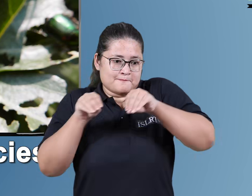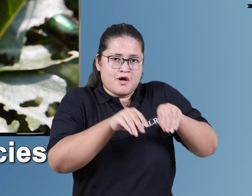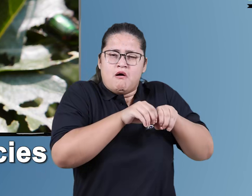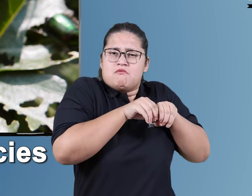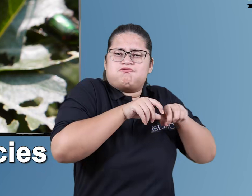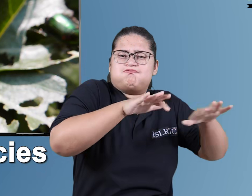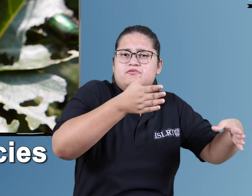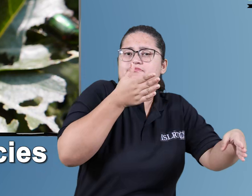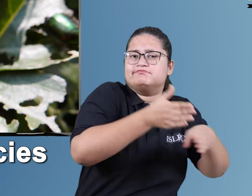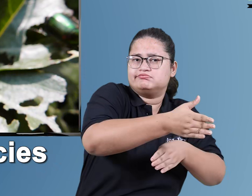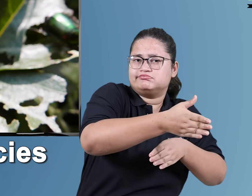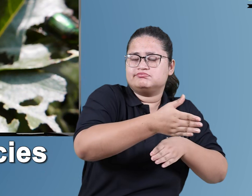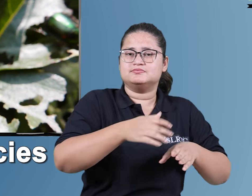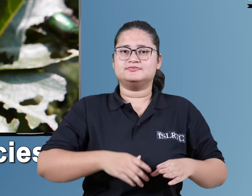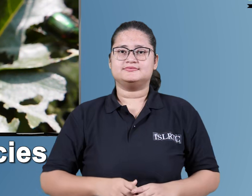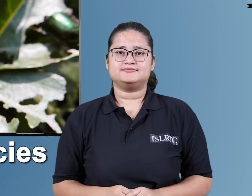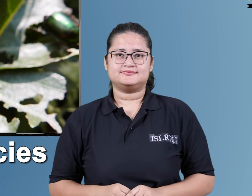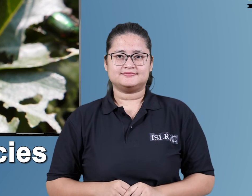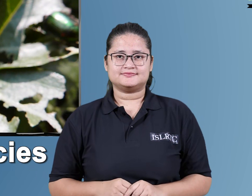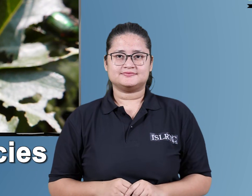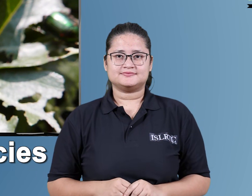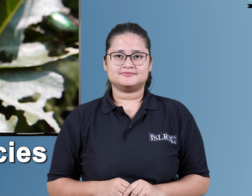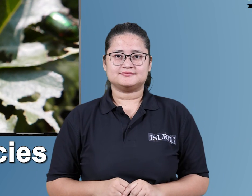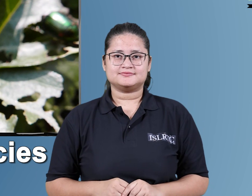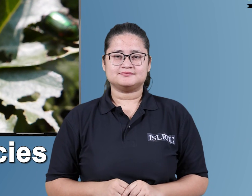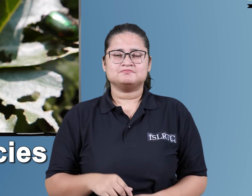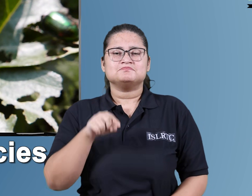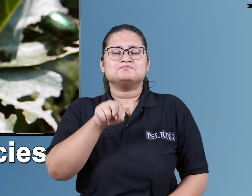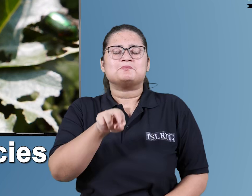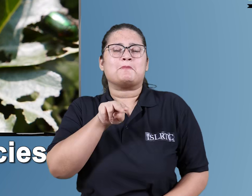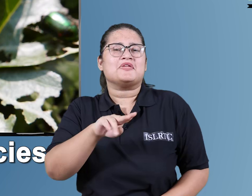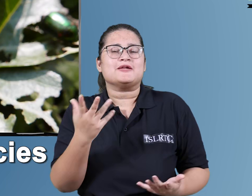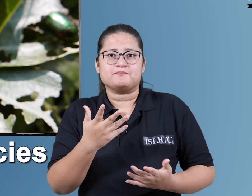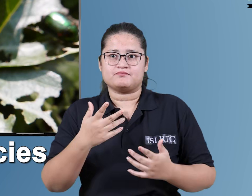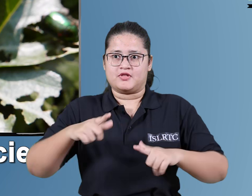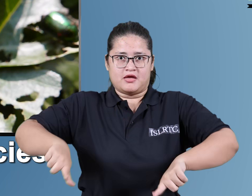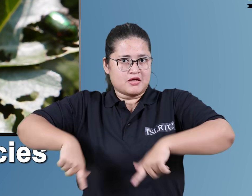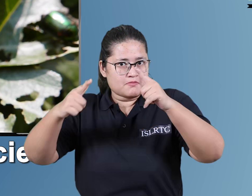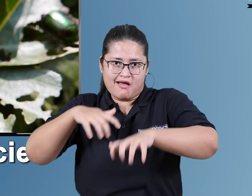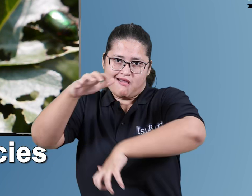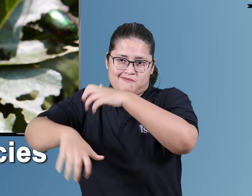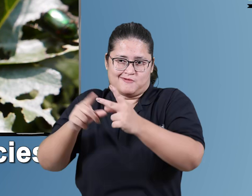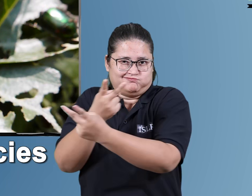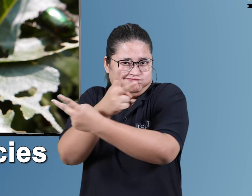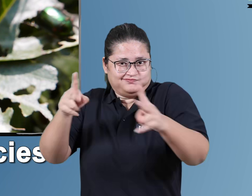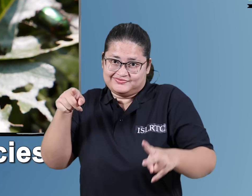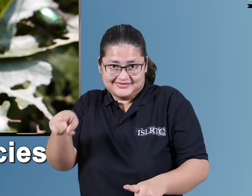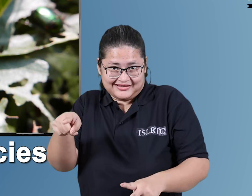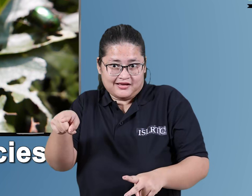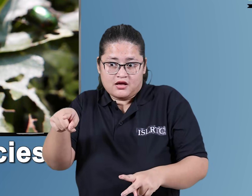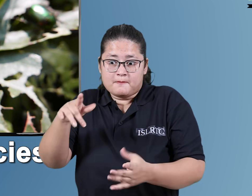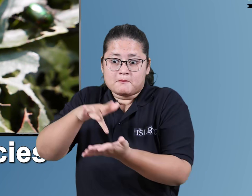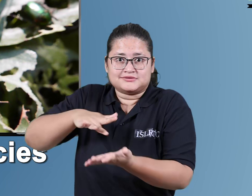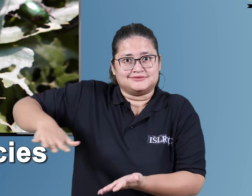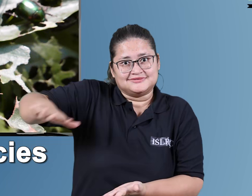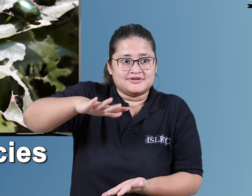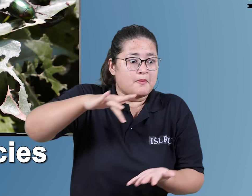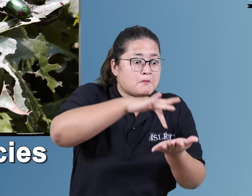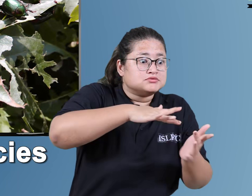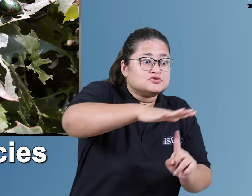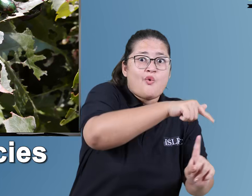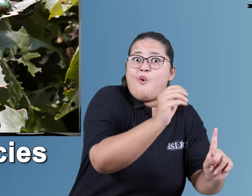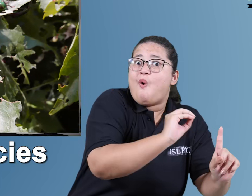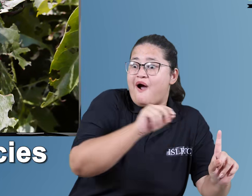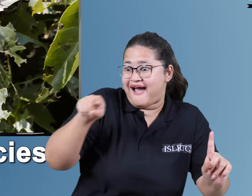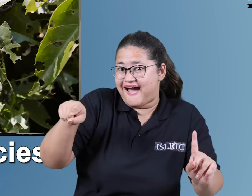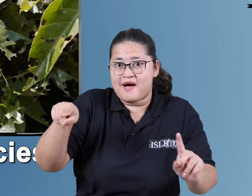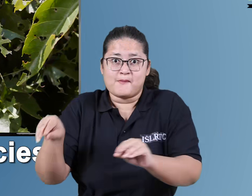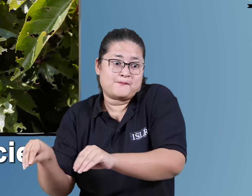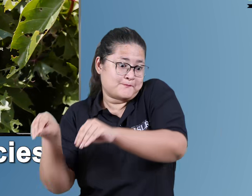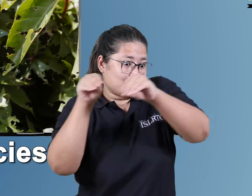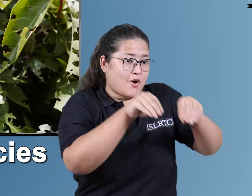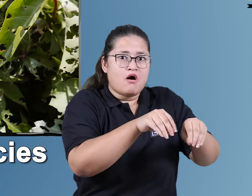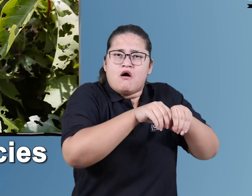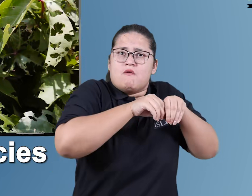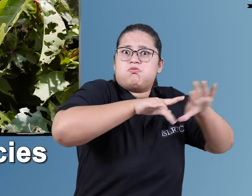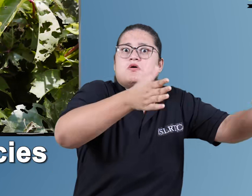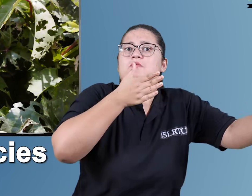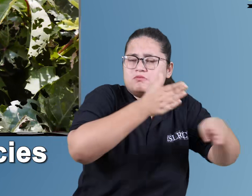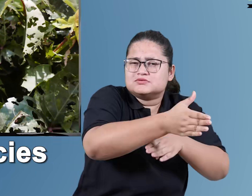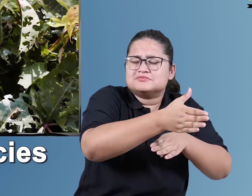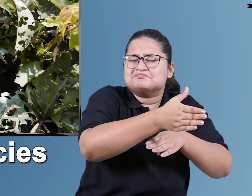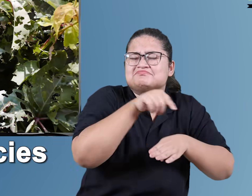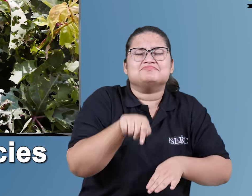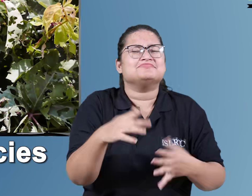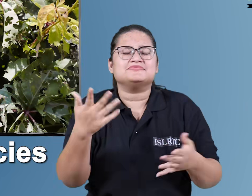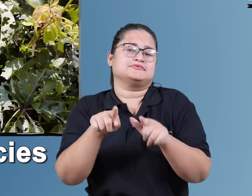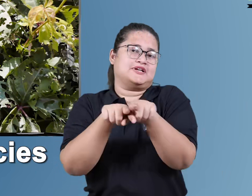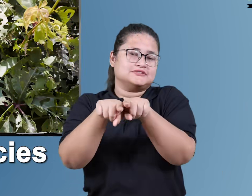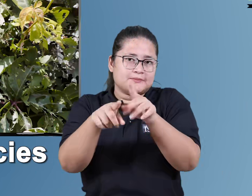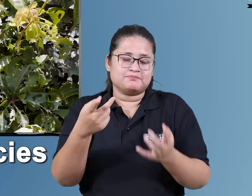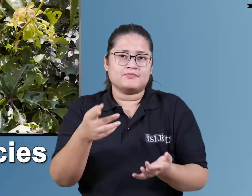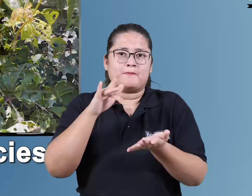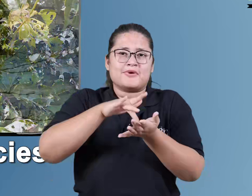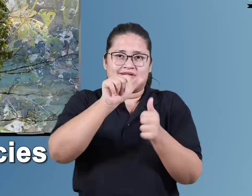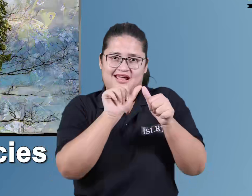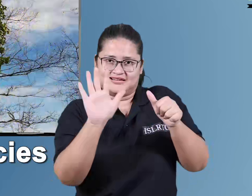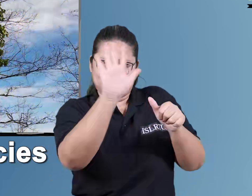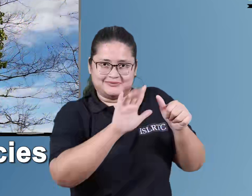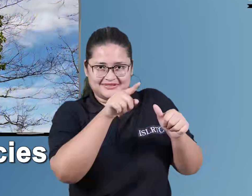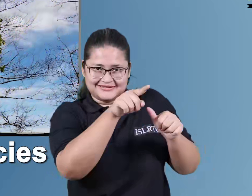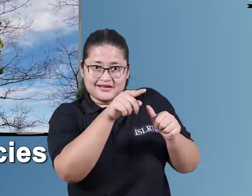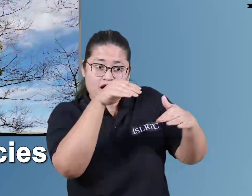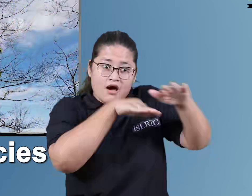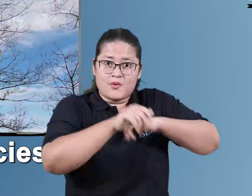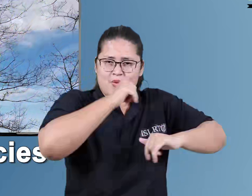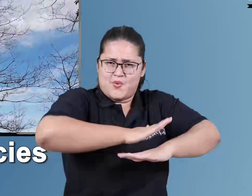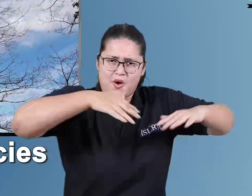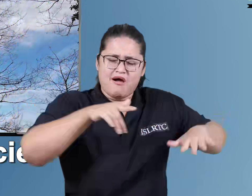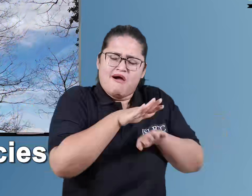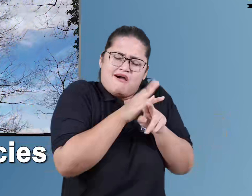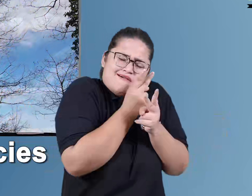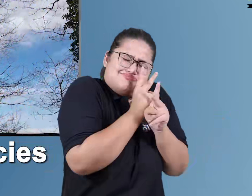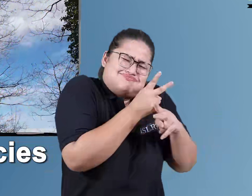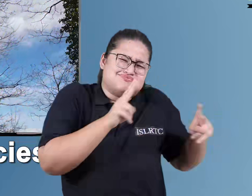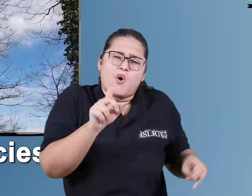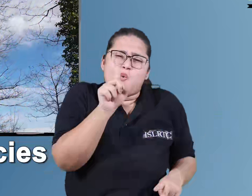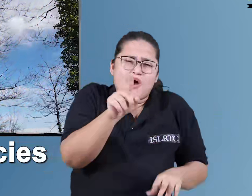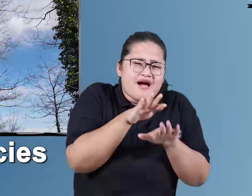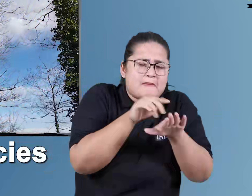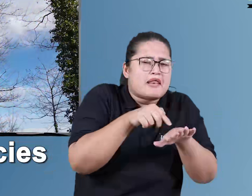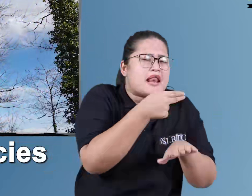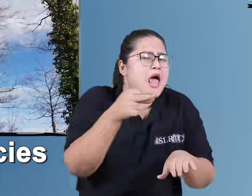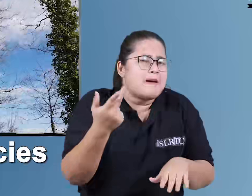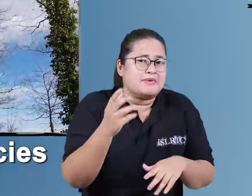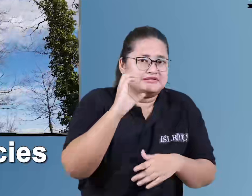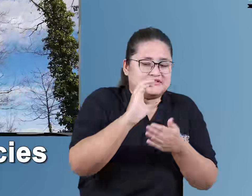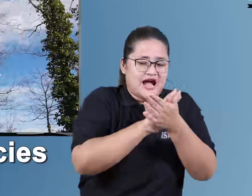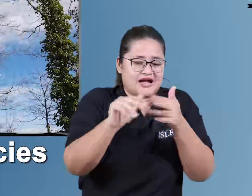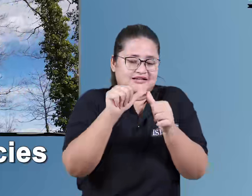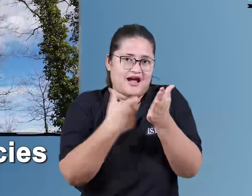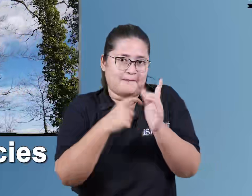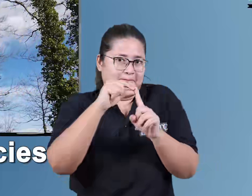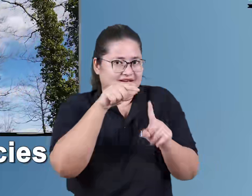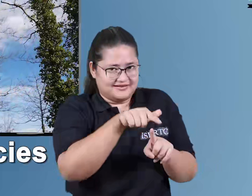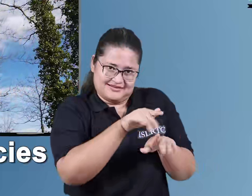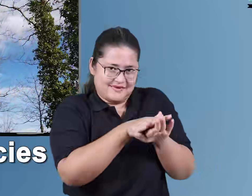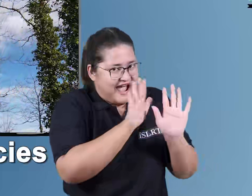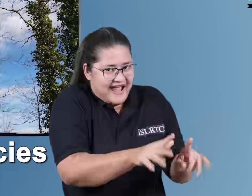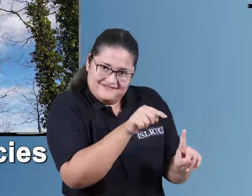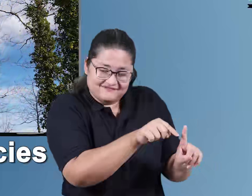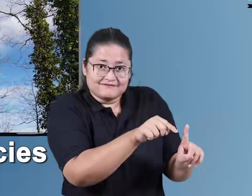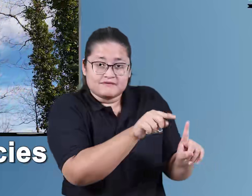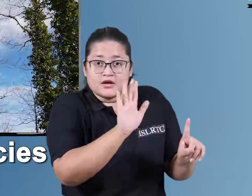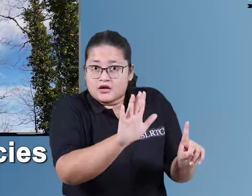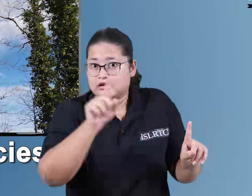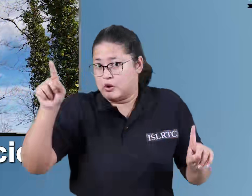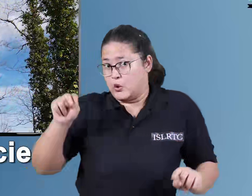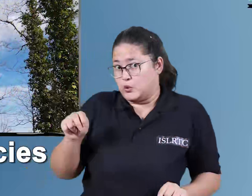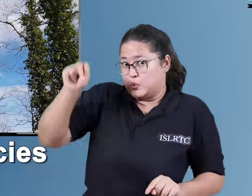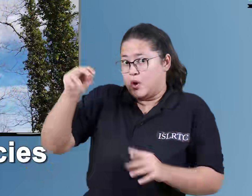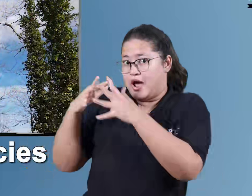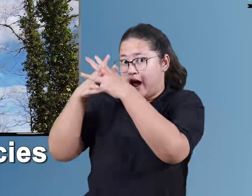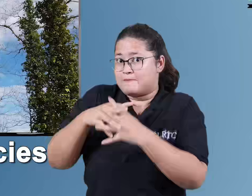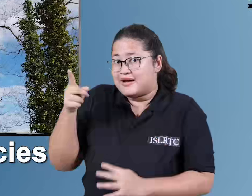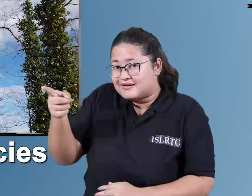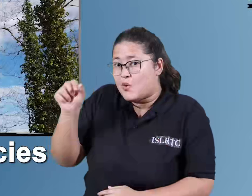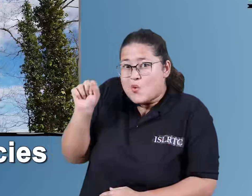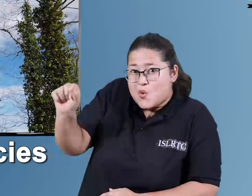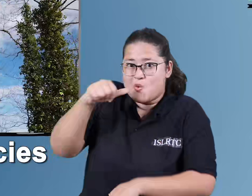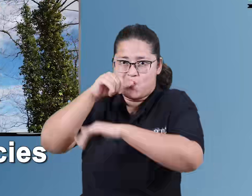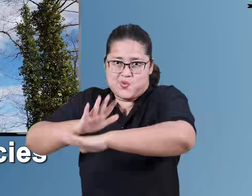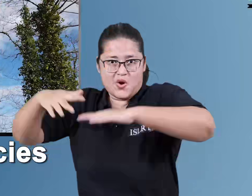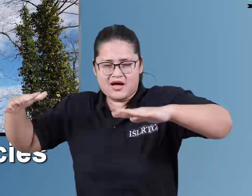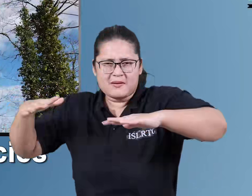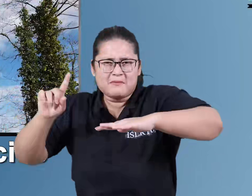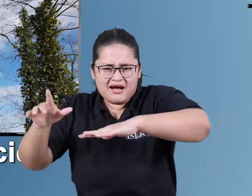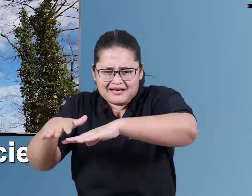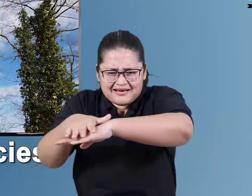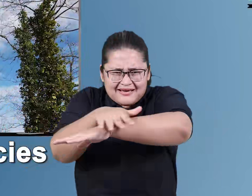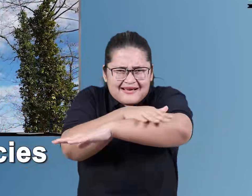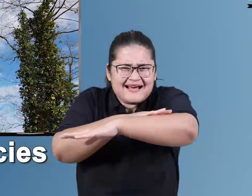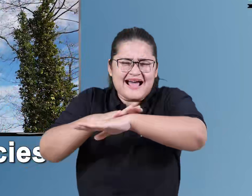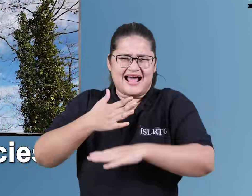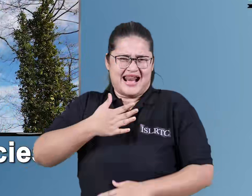Invasive Species Invasive species are non-native plants or animals that spread quickly in a new environment, often causing harm to local ecosystems and native species.